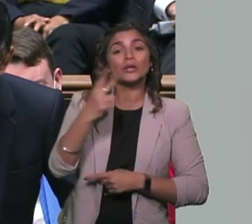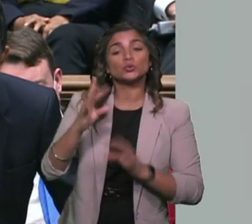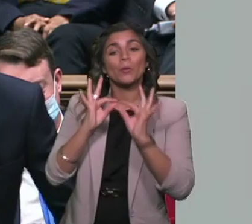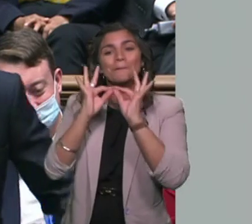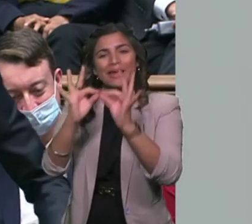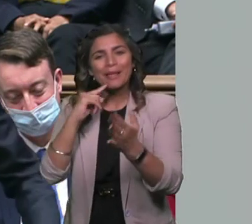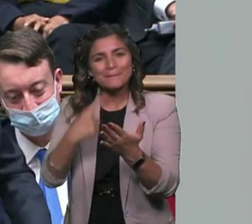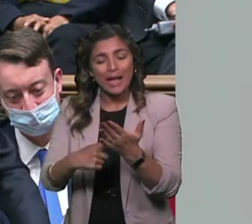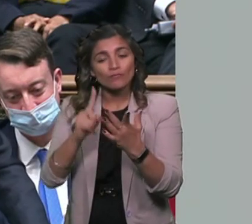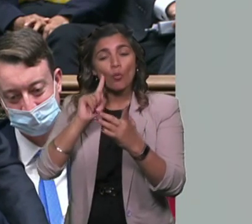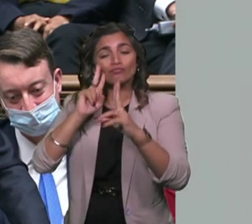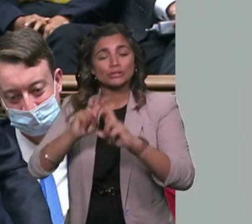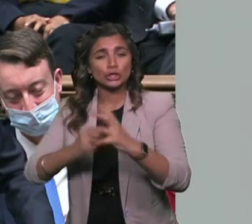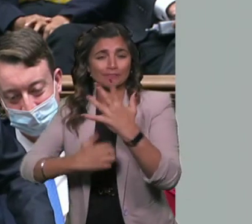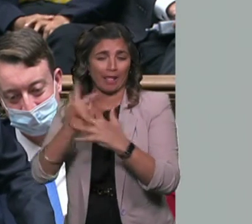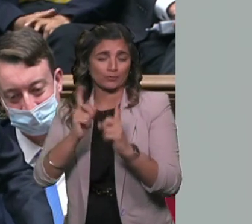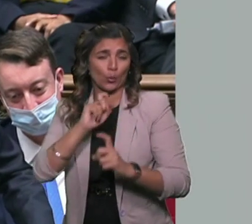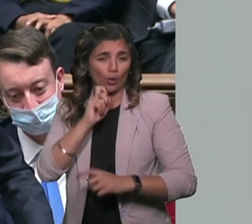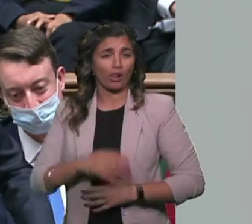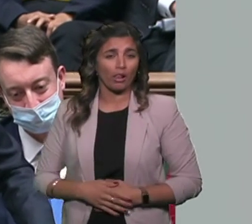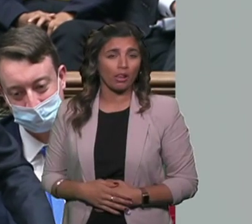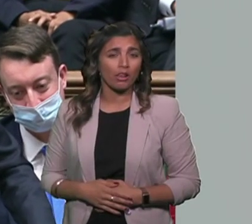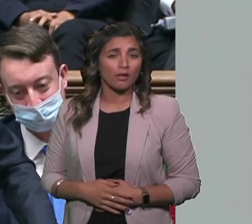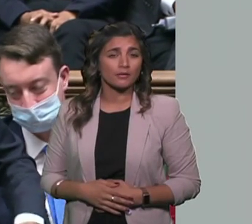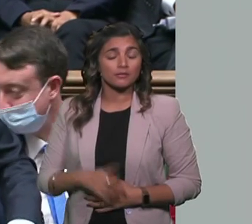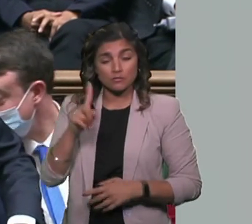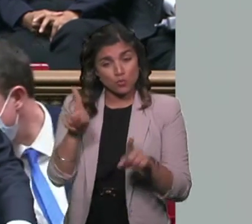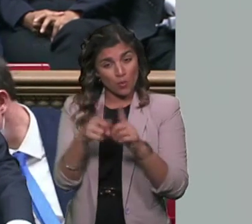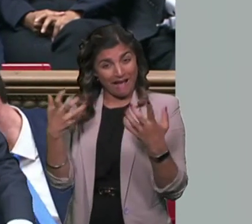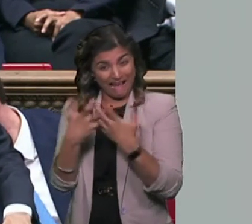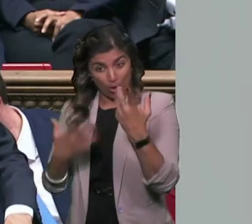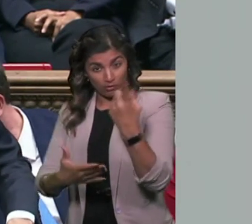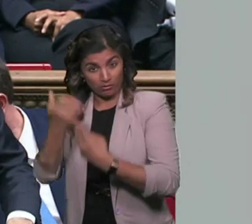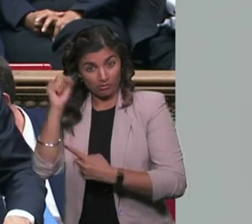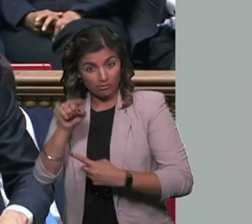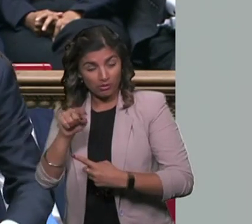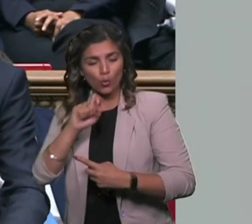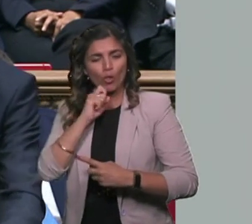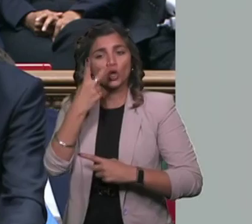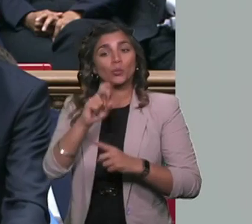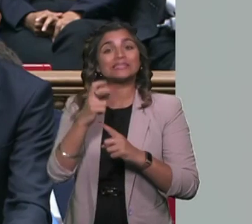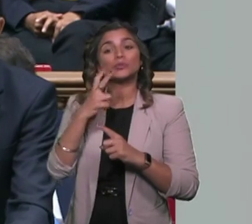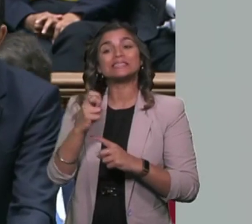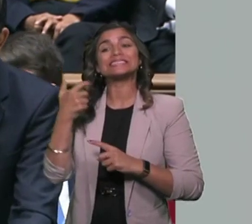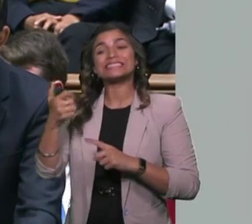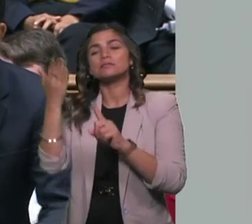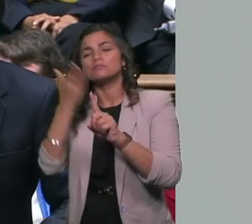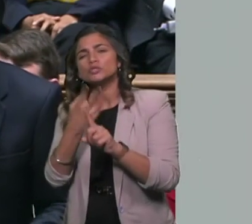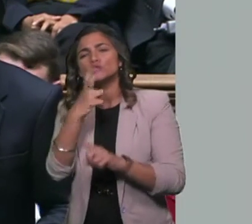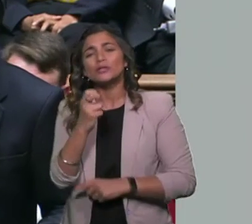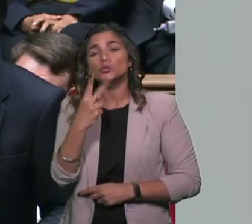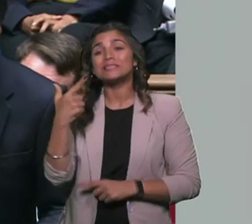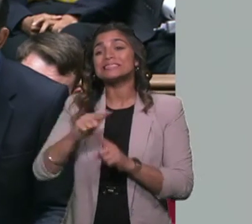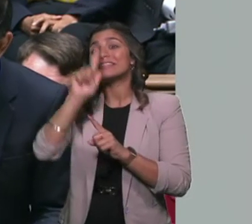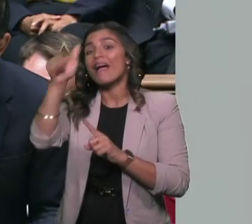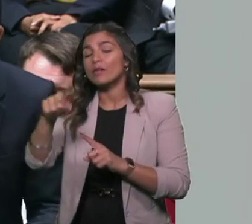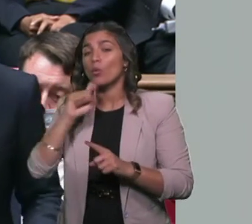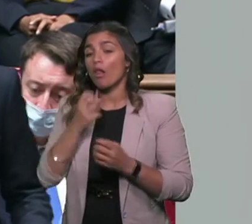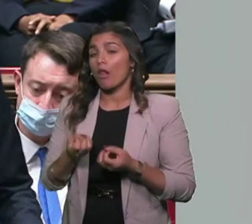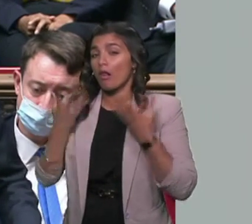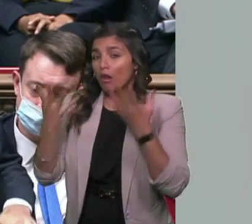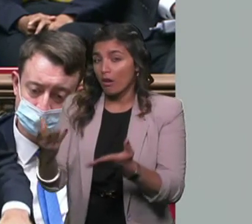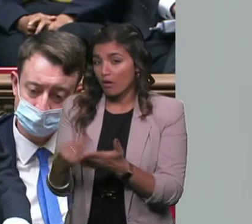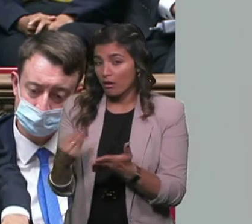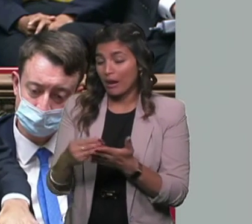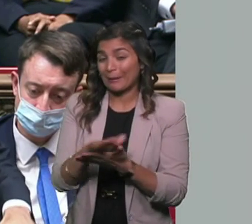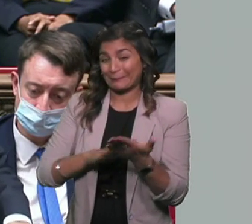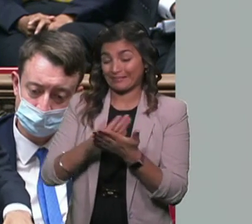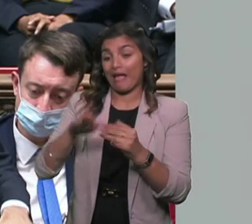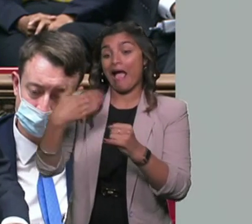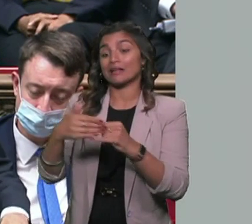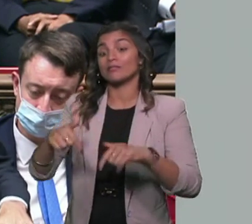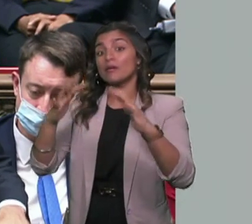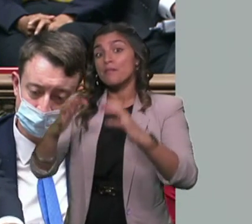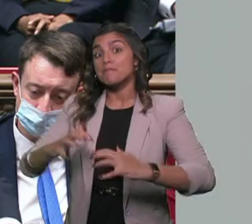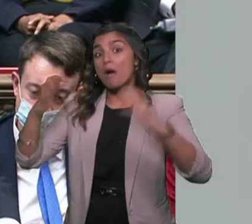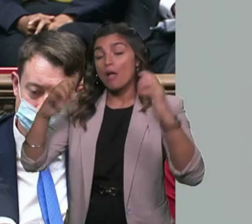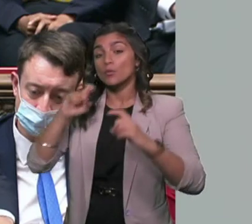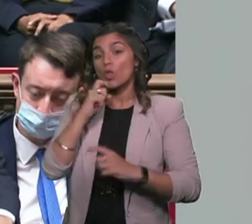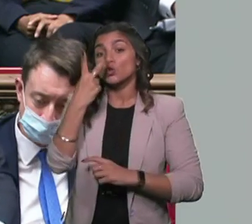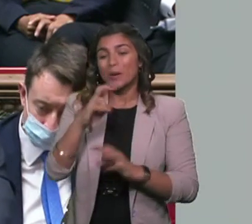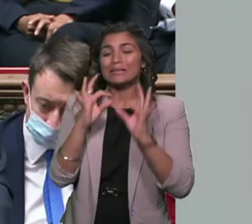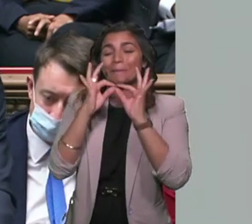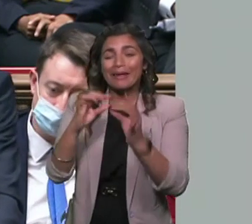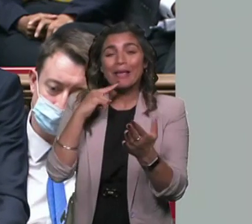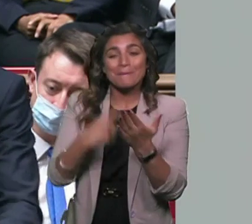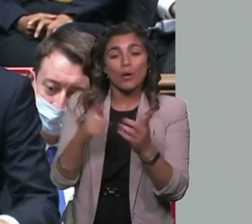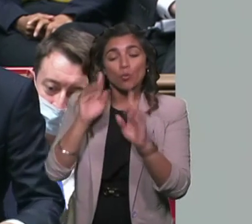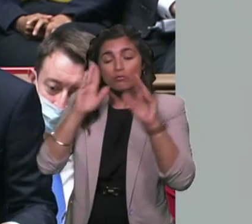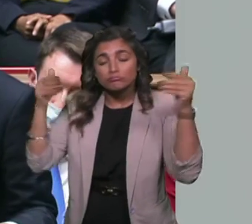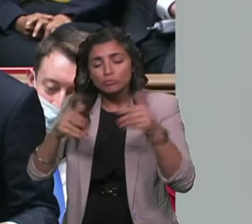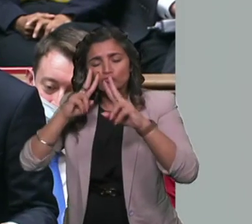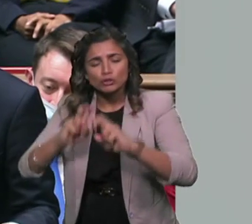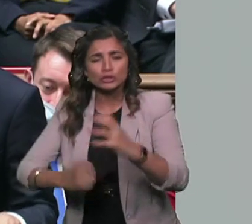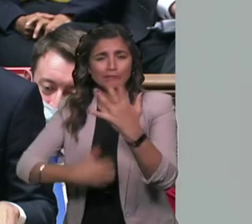But in order to get there, and deliver on our other priorities, we will reach the target in 2026-27, spending, by the end of this Parliament, £20 billion a year on R&D.